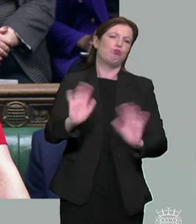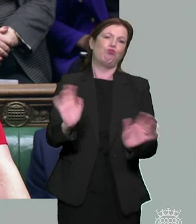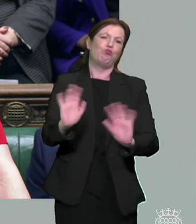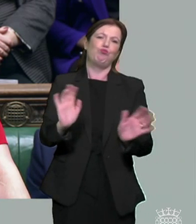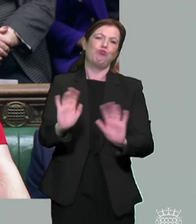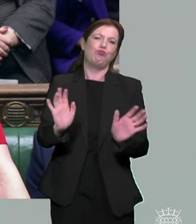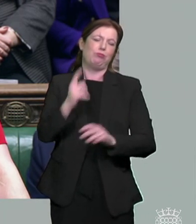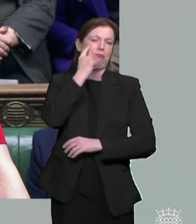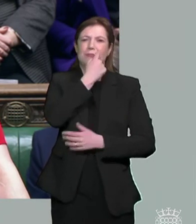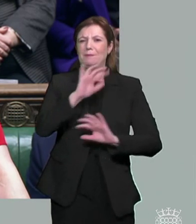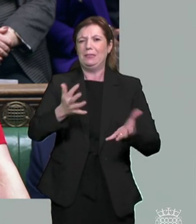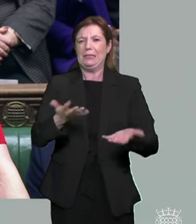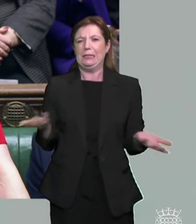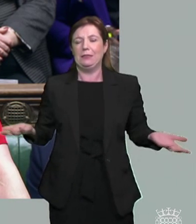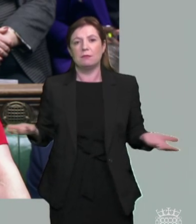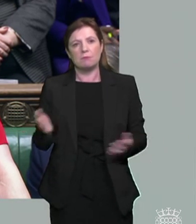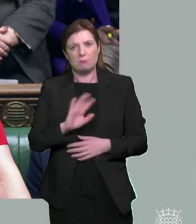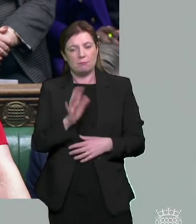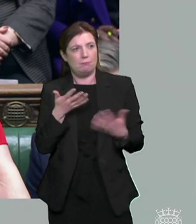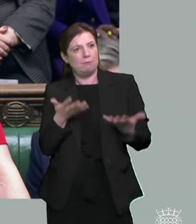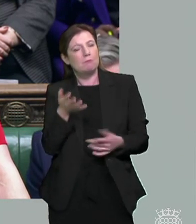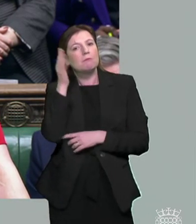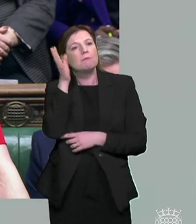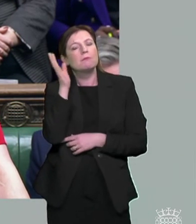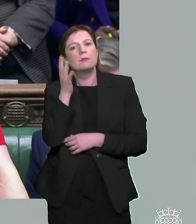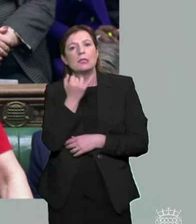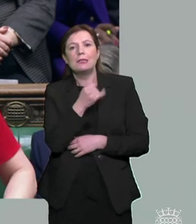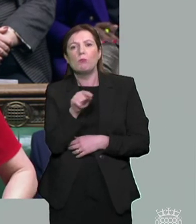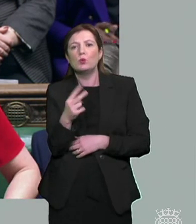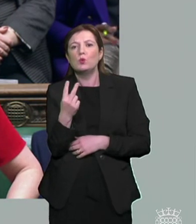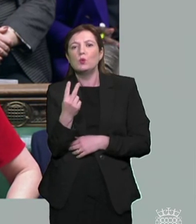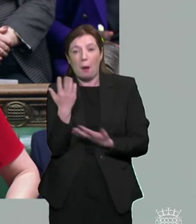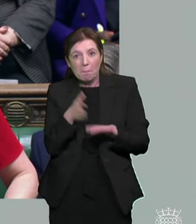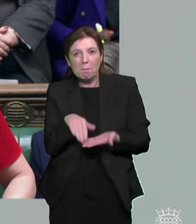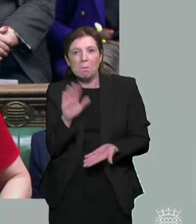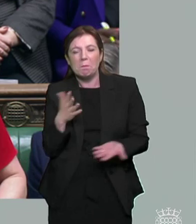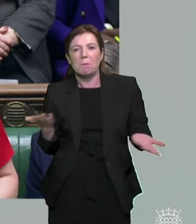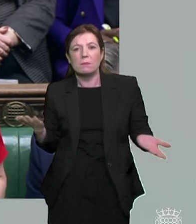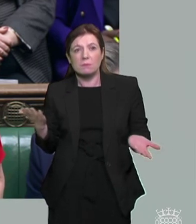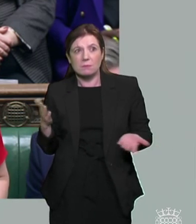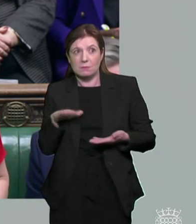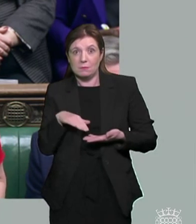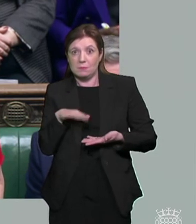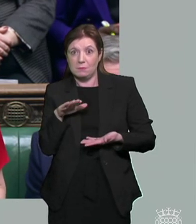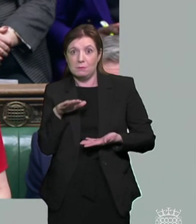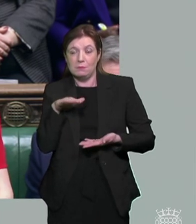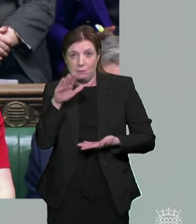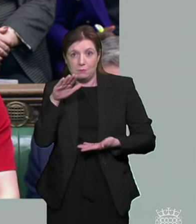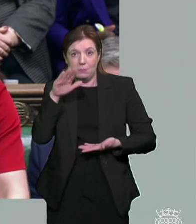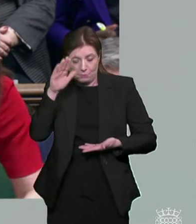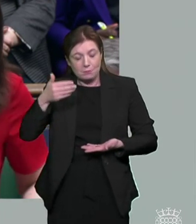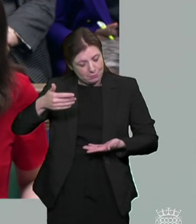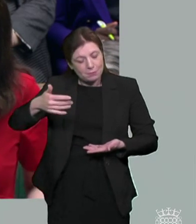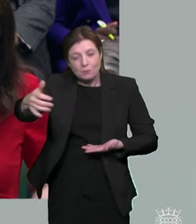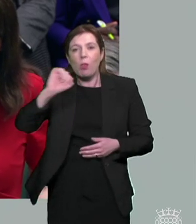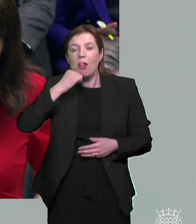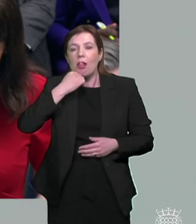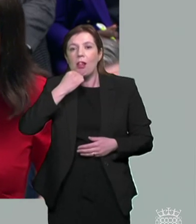Today we learn that inflation has reached 6.2%, and it is expected to go higher in the coming months.